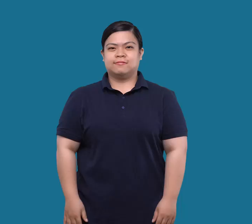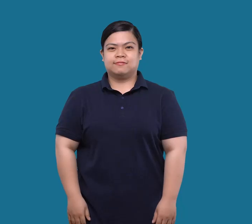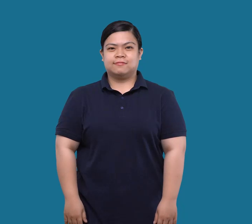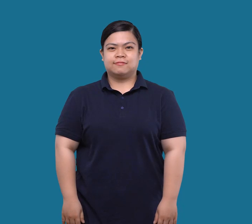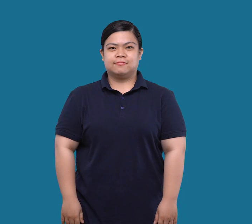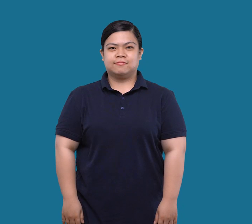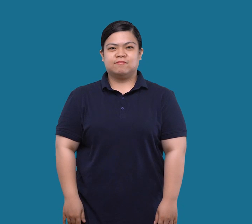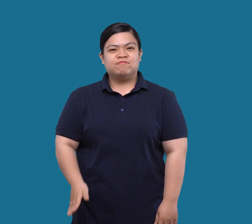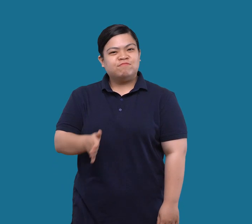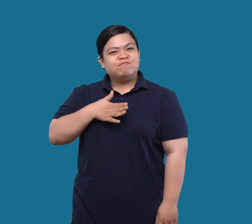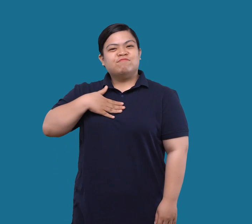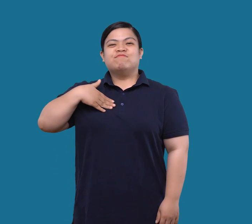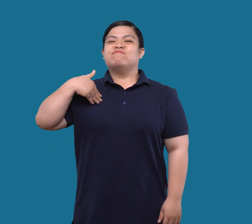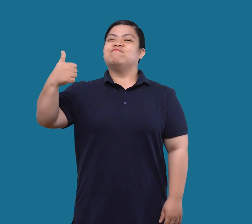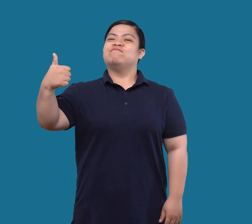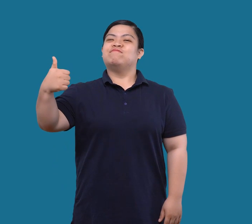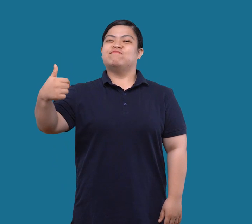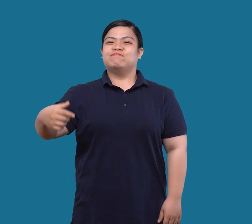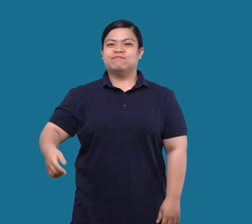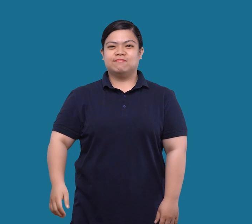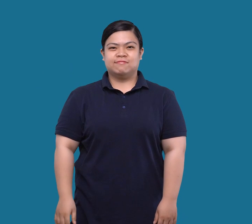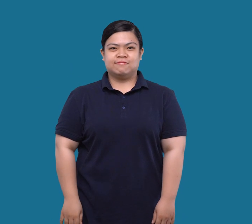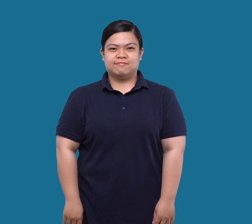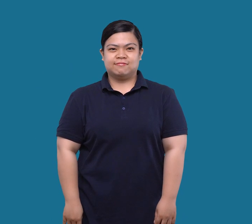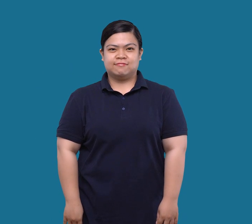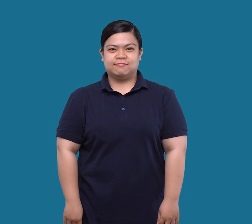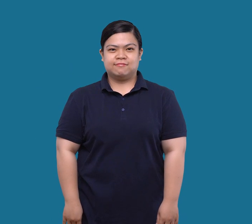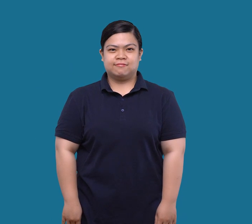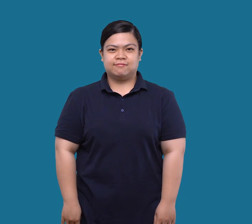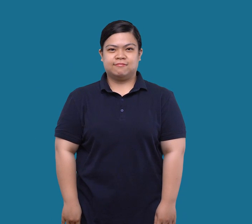tự hào